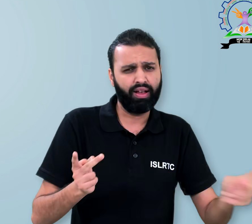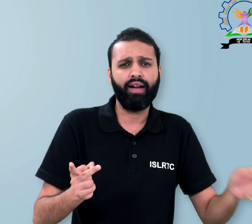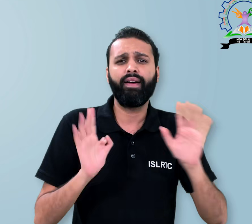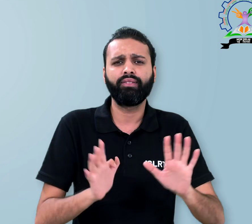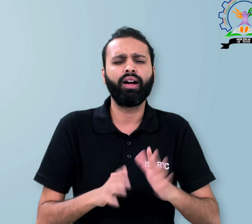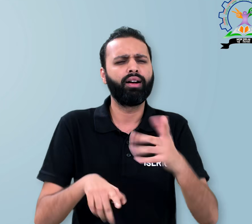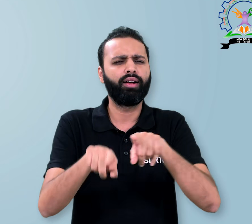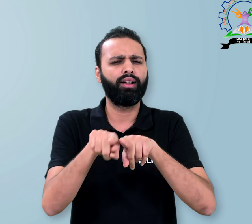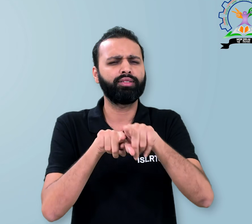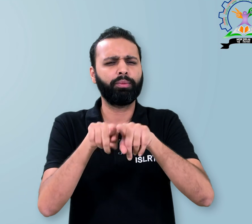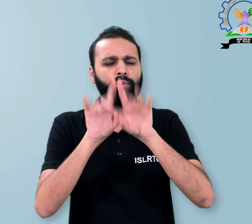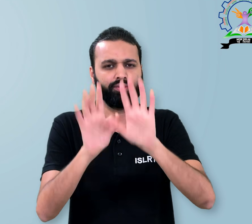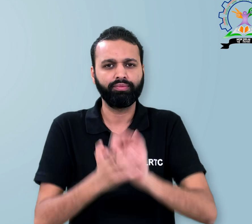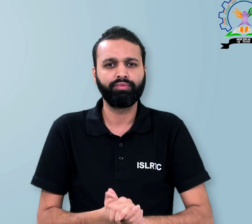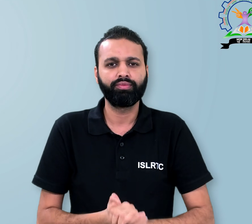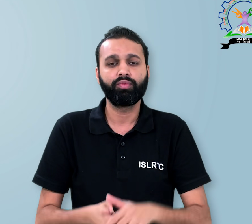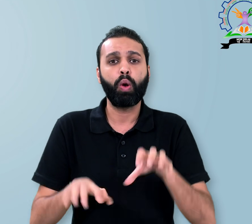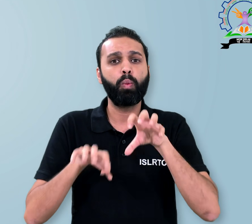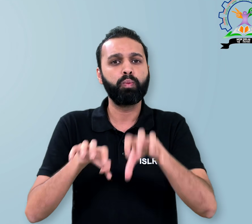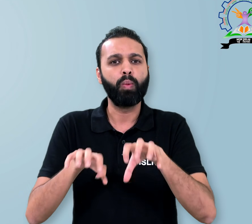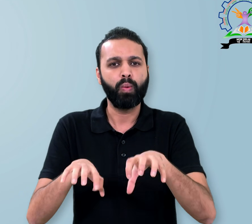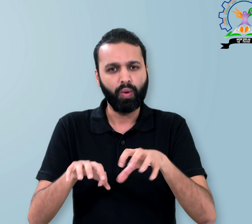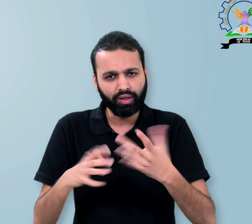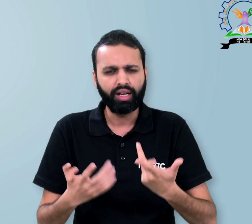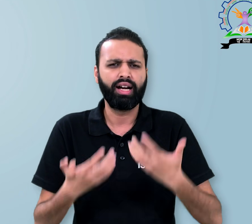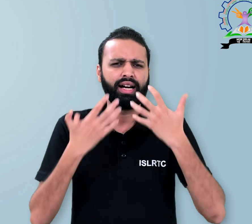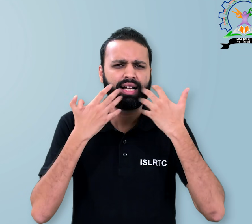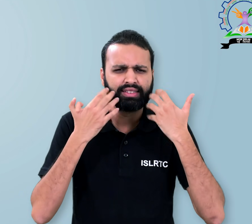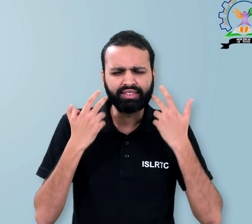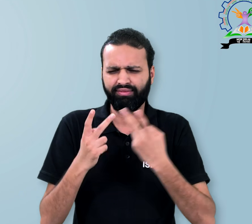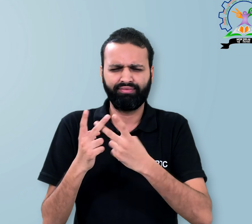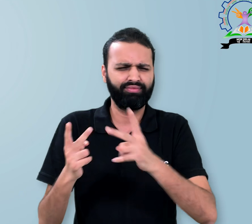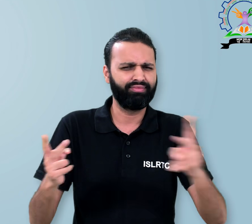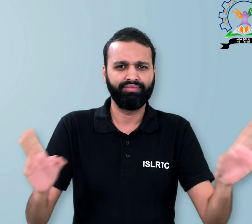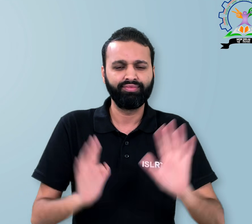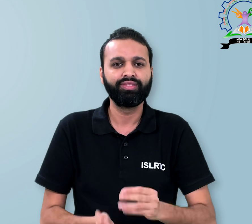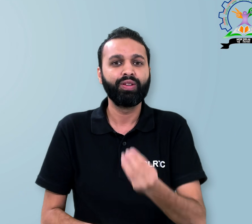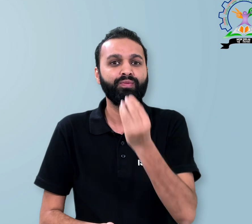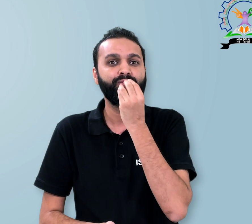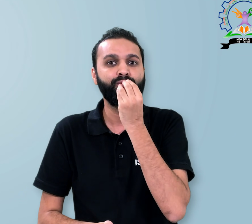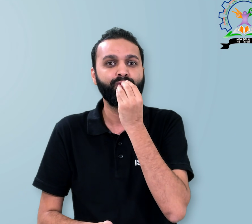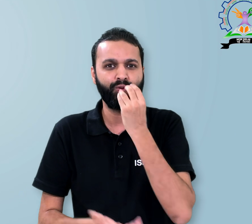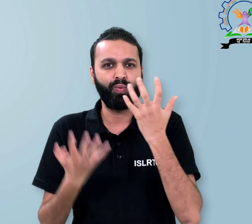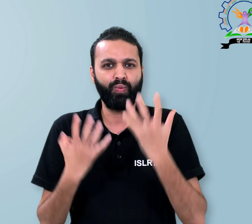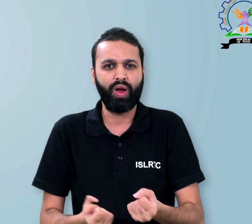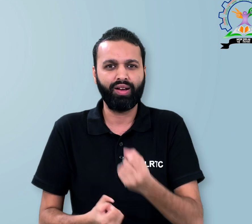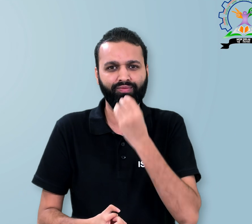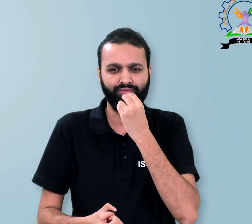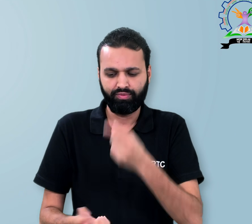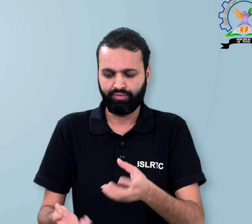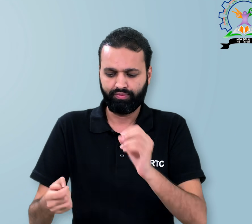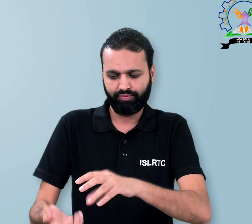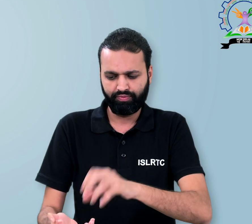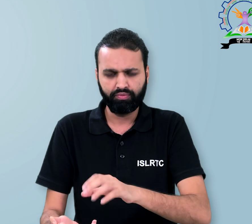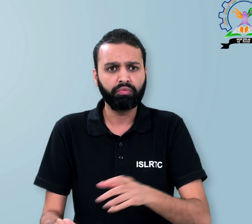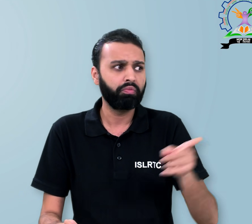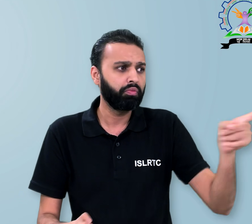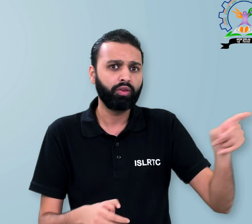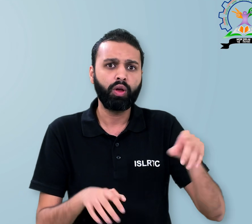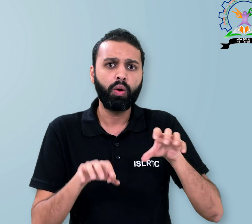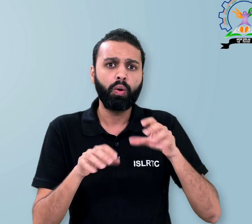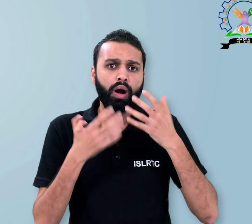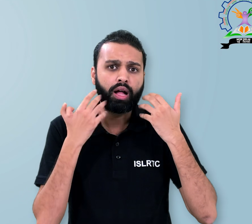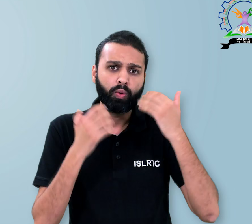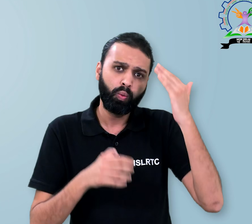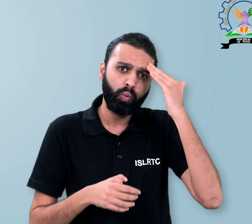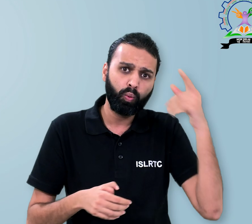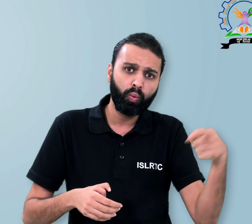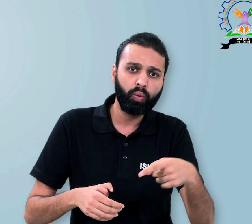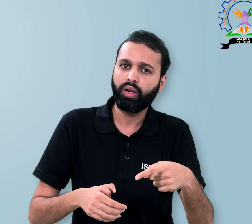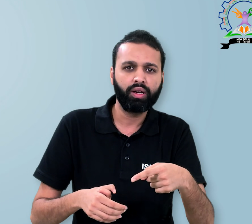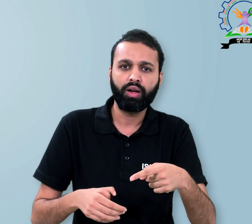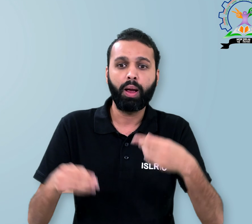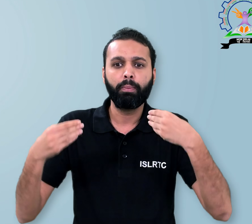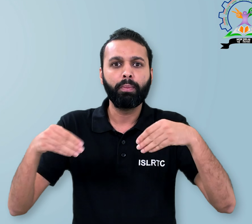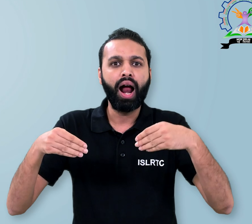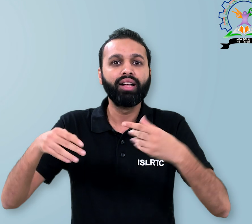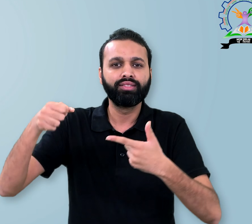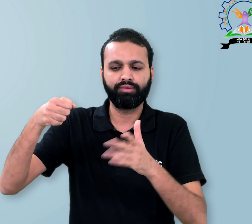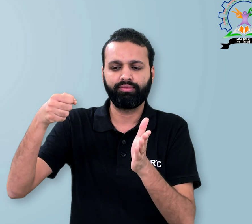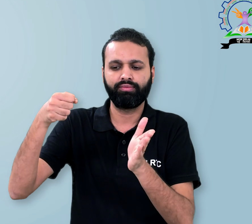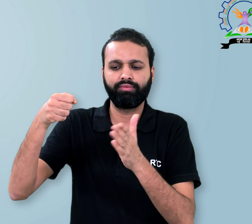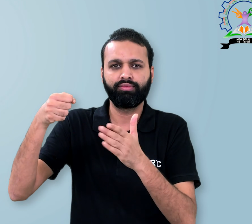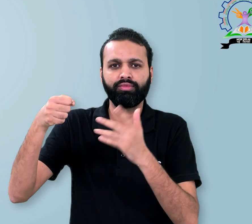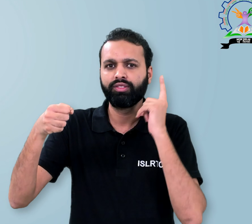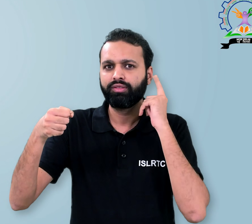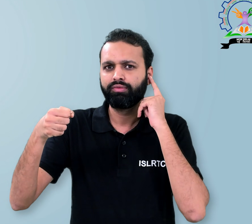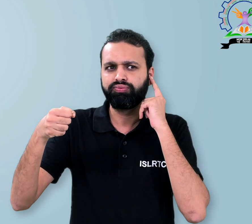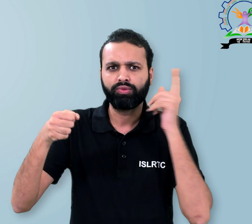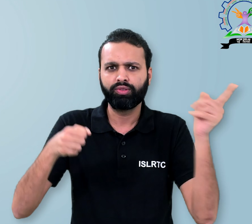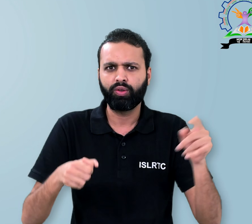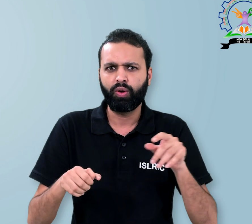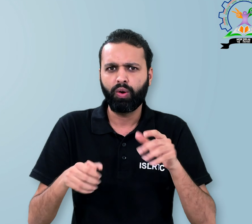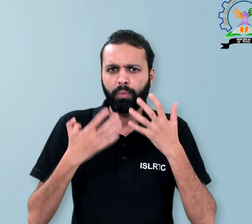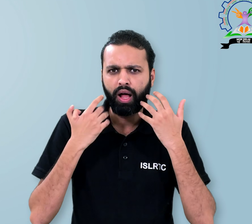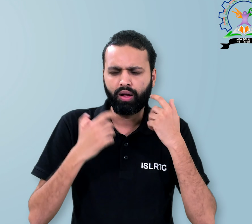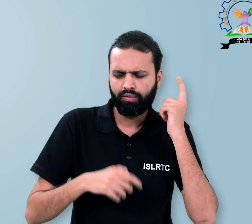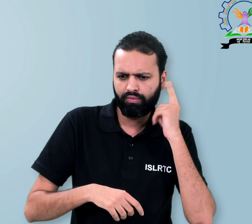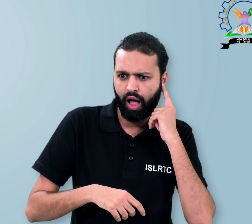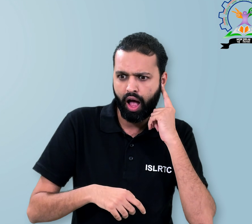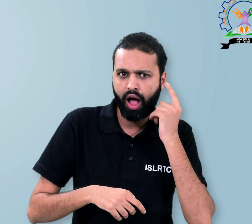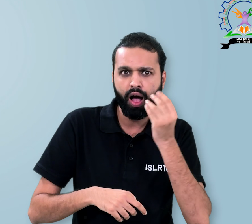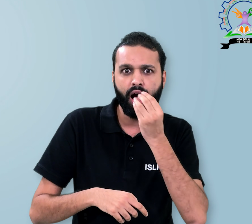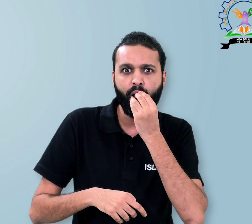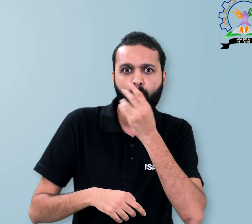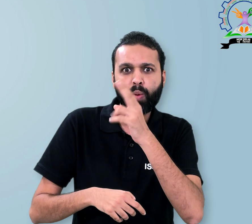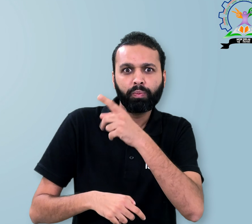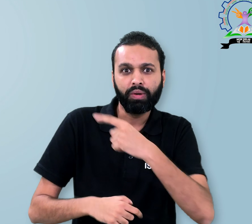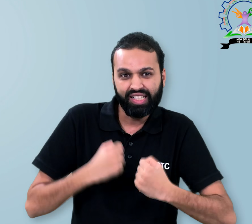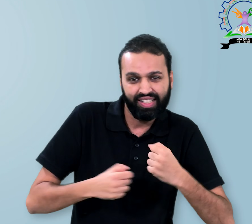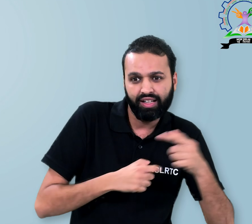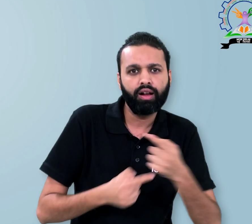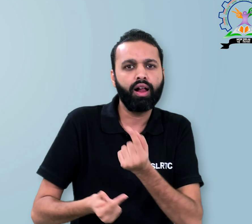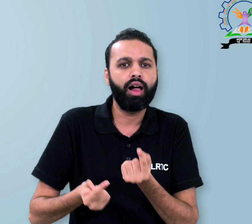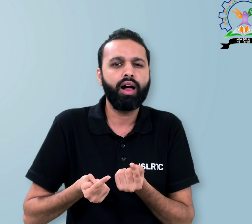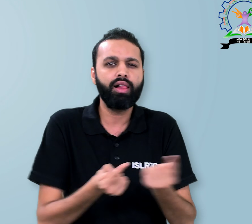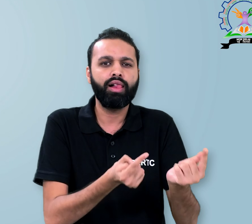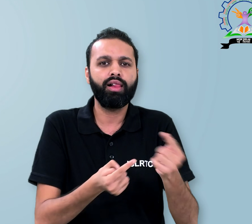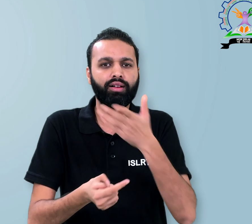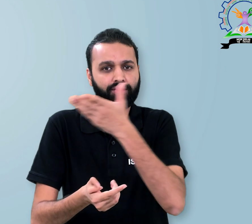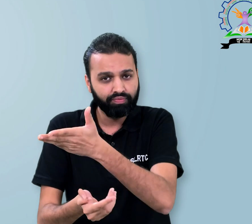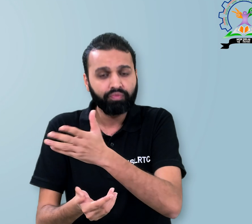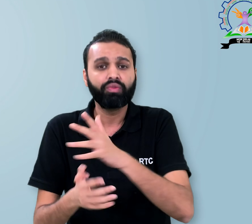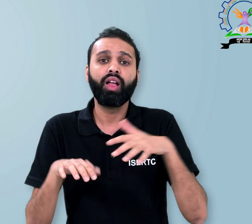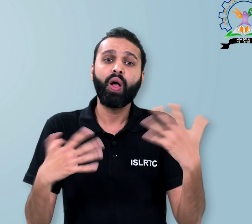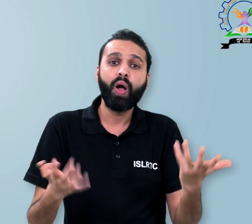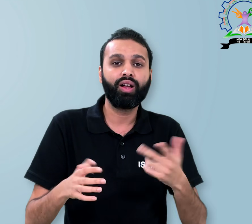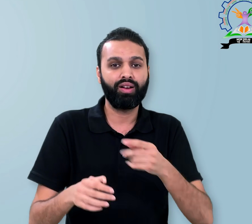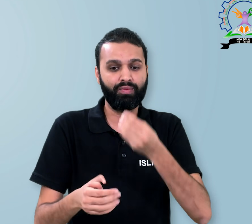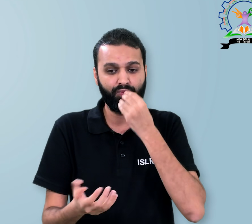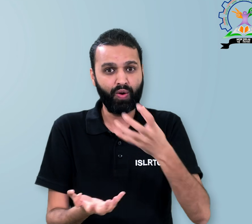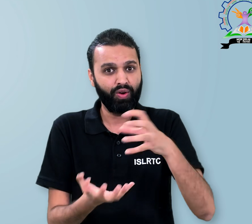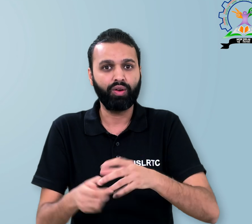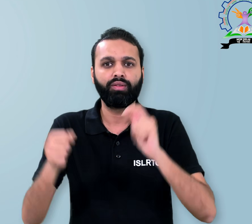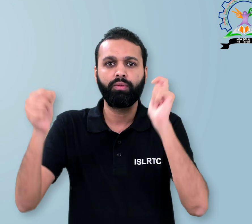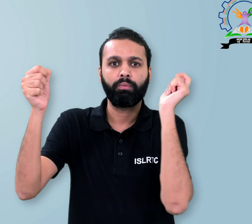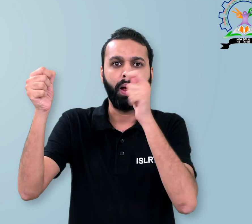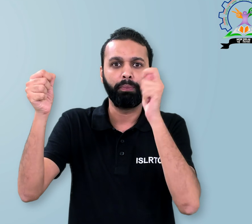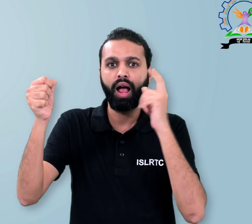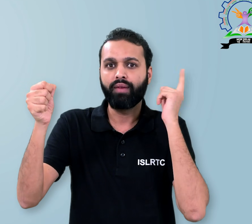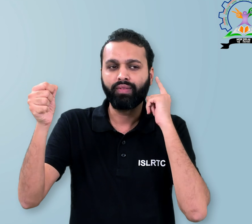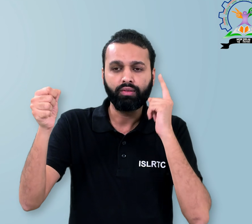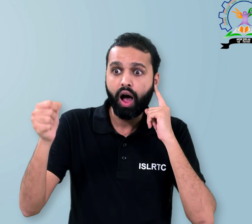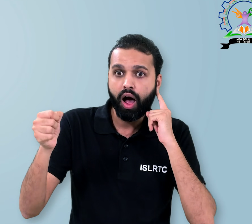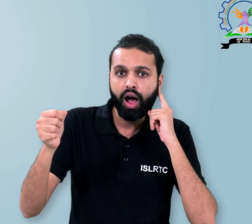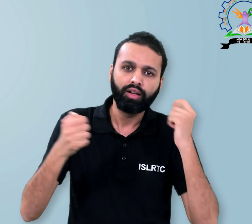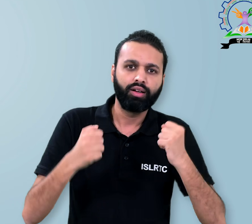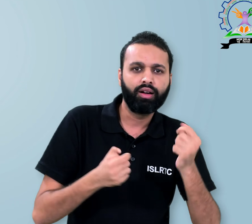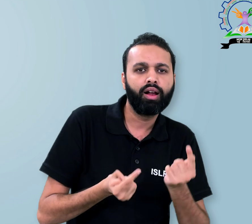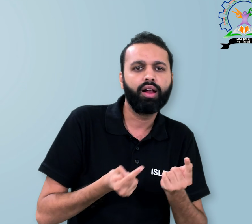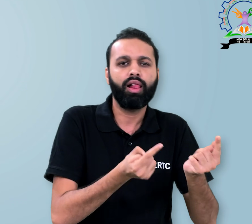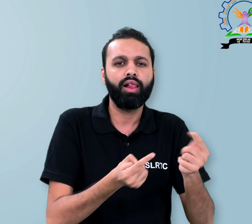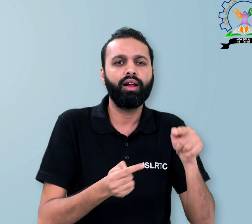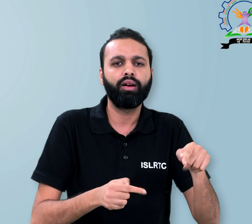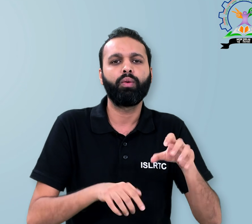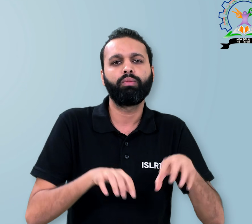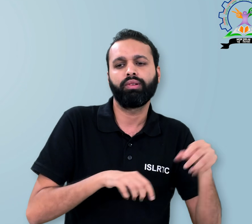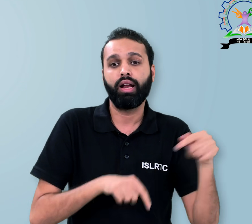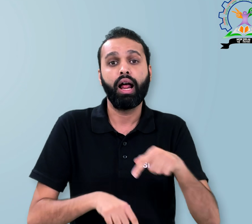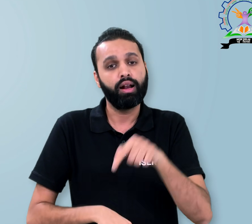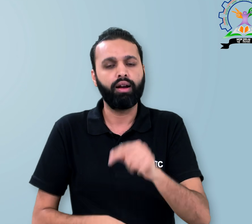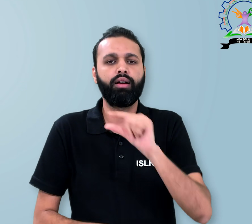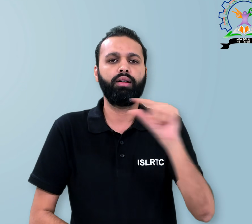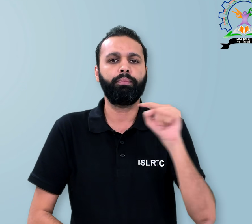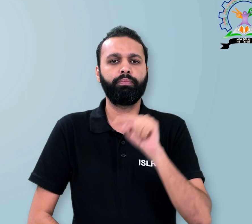Pet animals like cats and dogs perceive the crackle of their food packets or a bell (if conditioned) as stimulus to being fed.